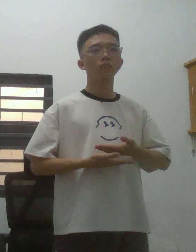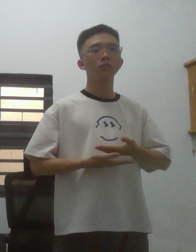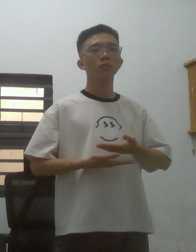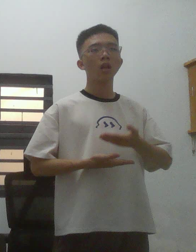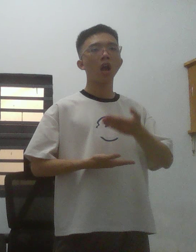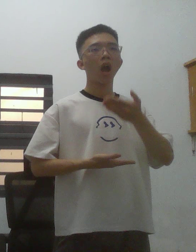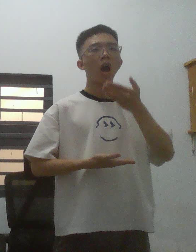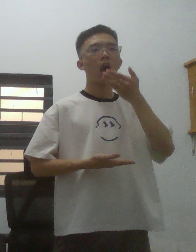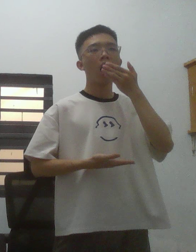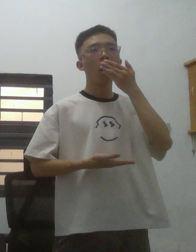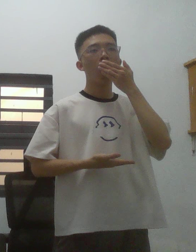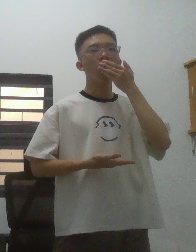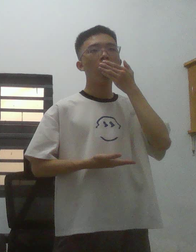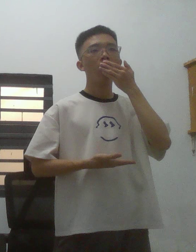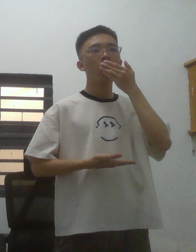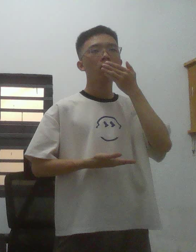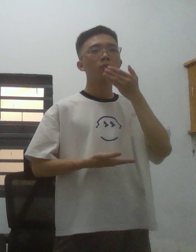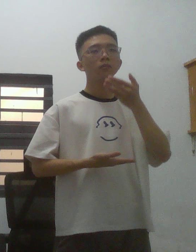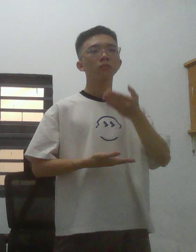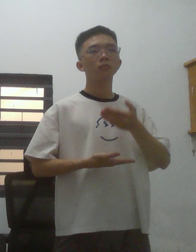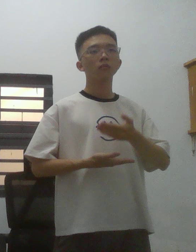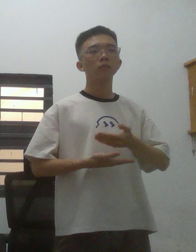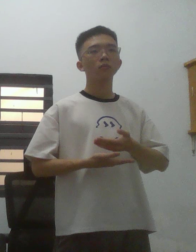sup